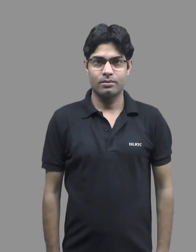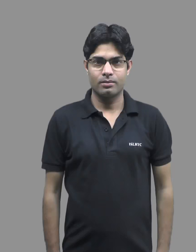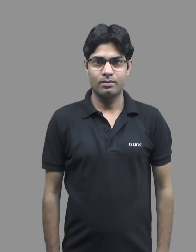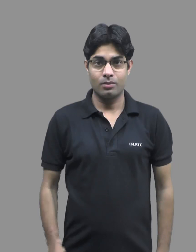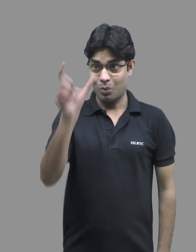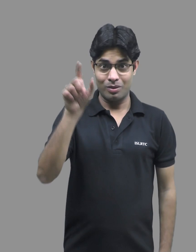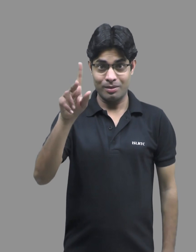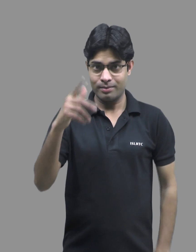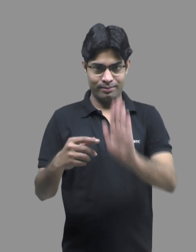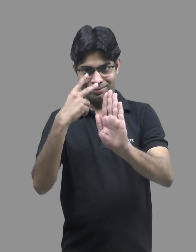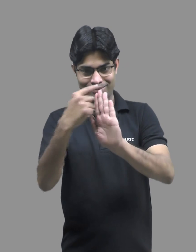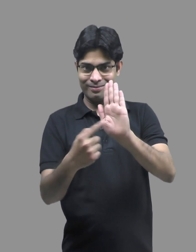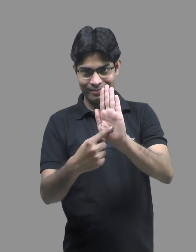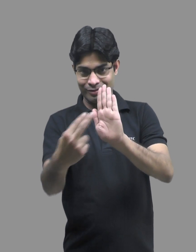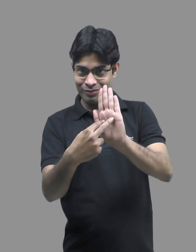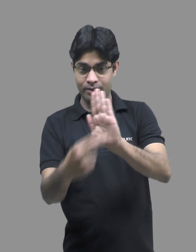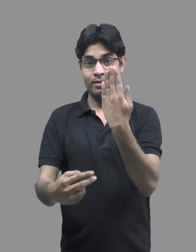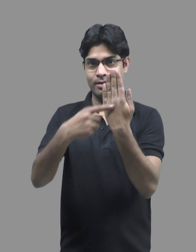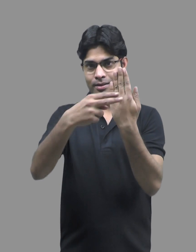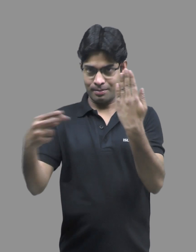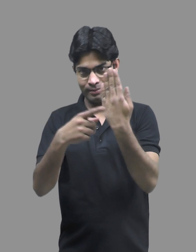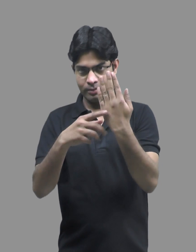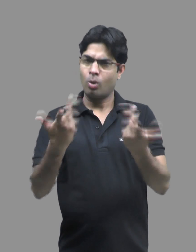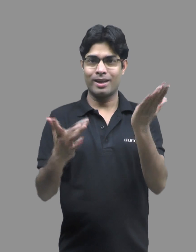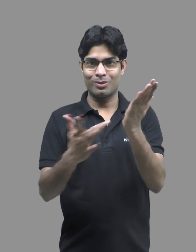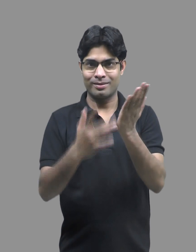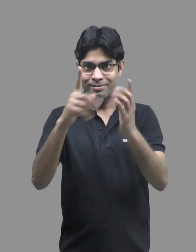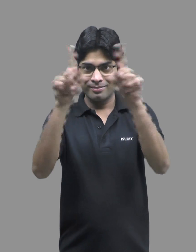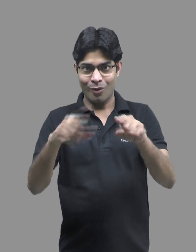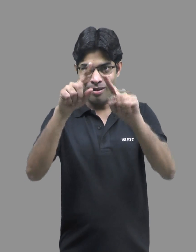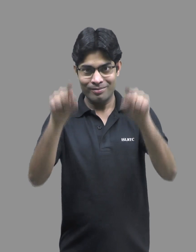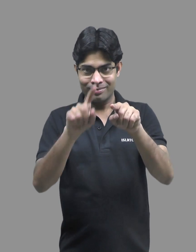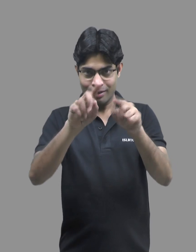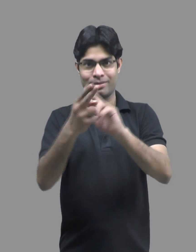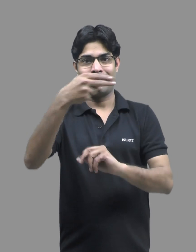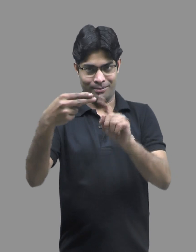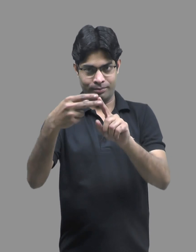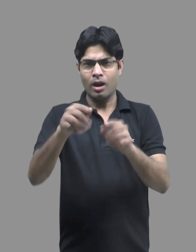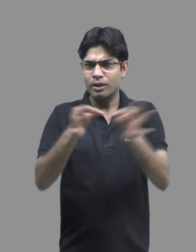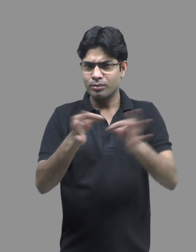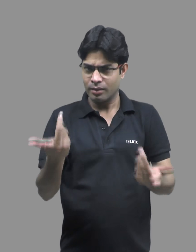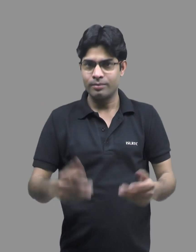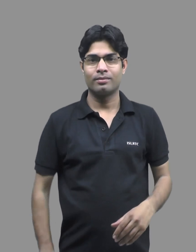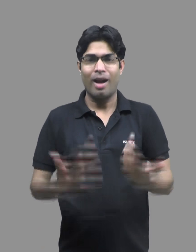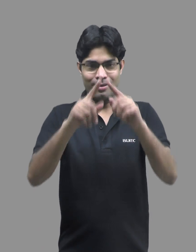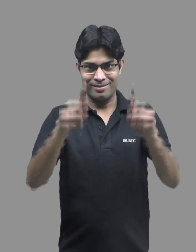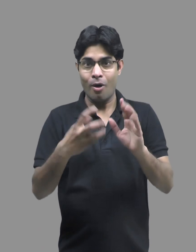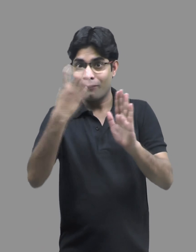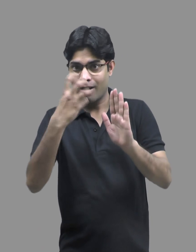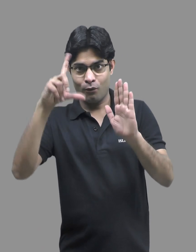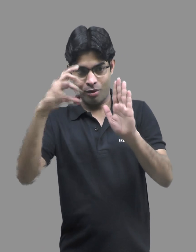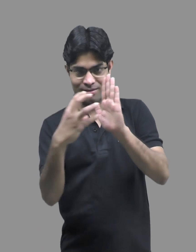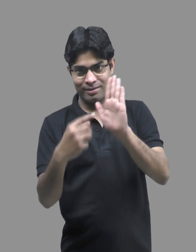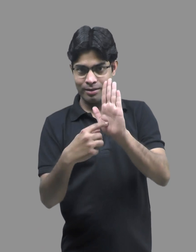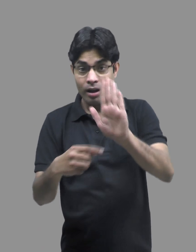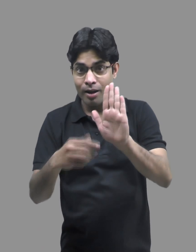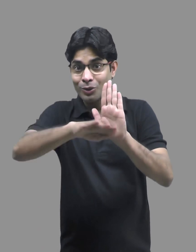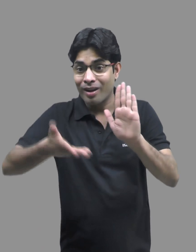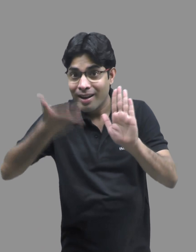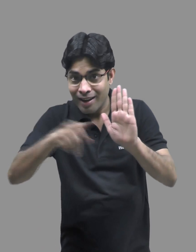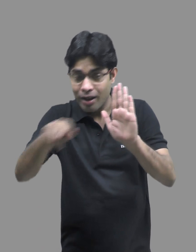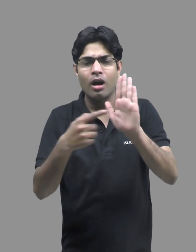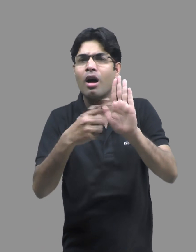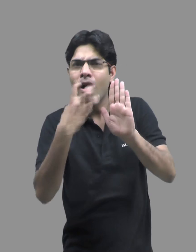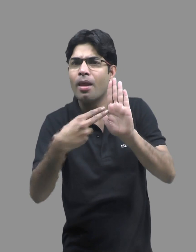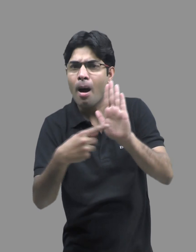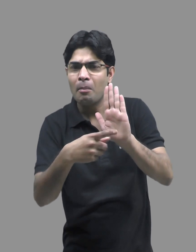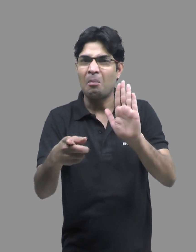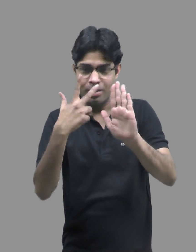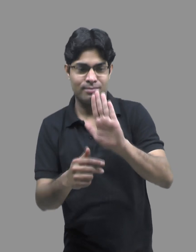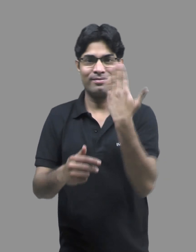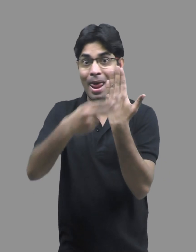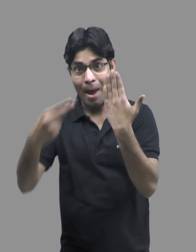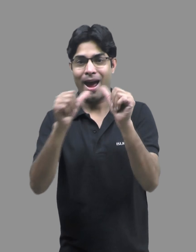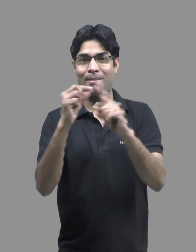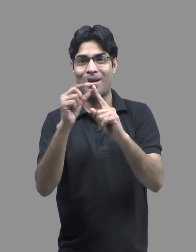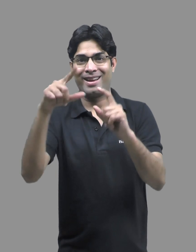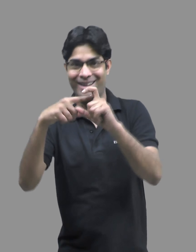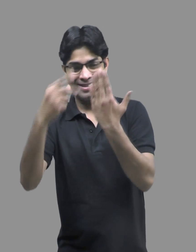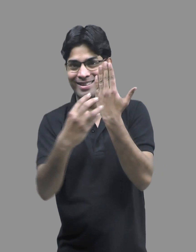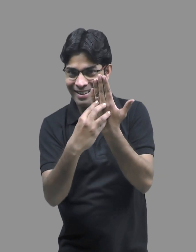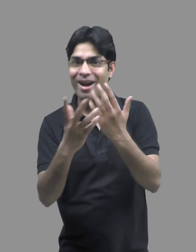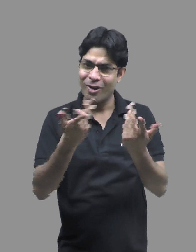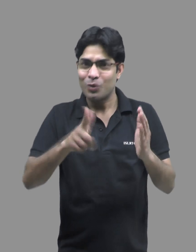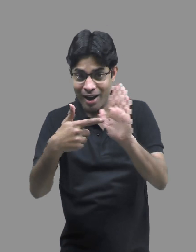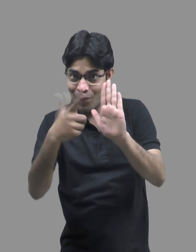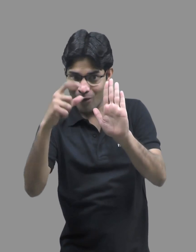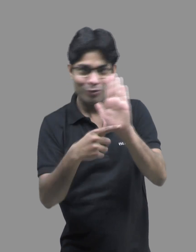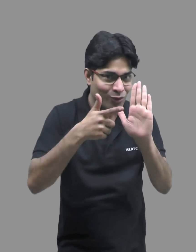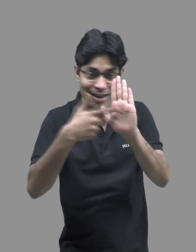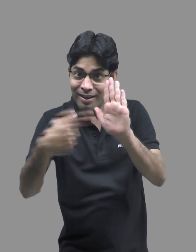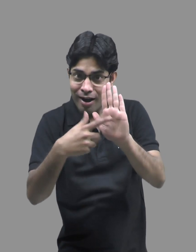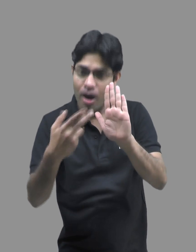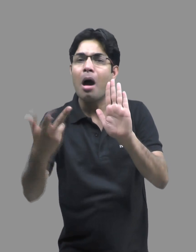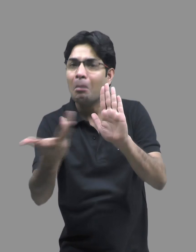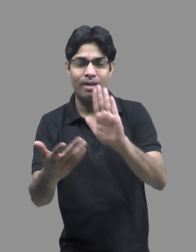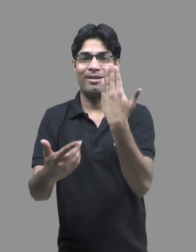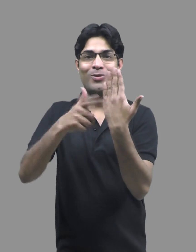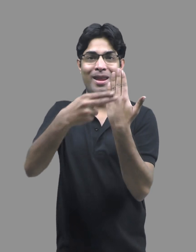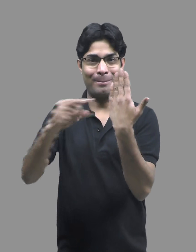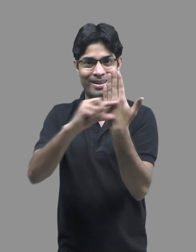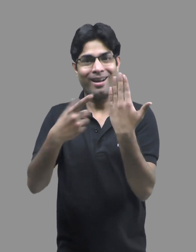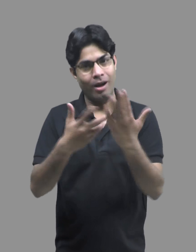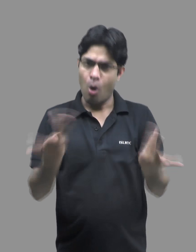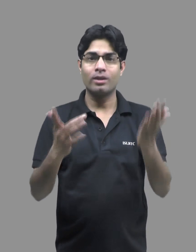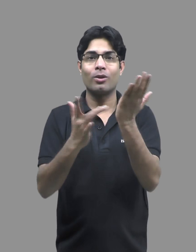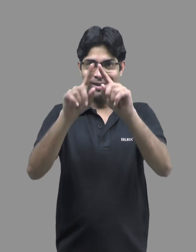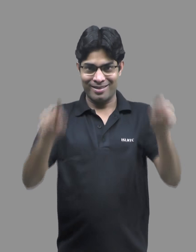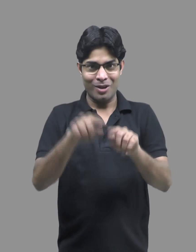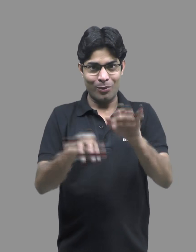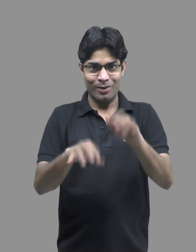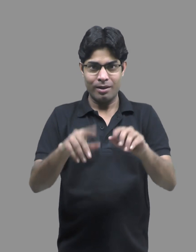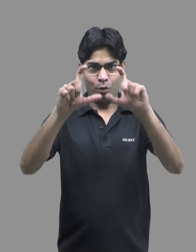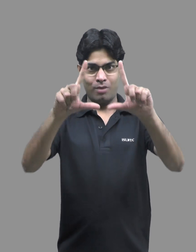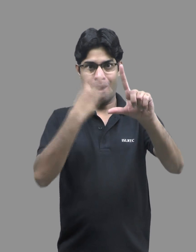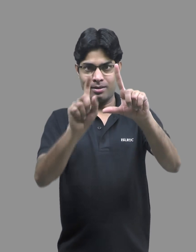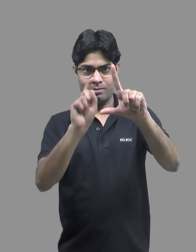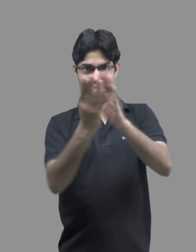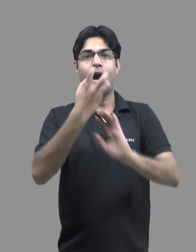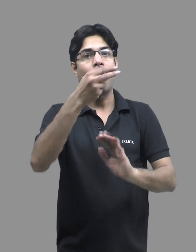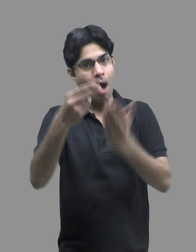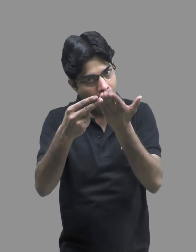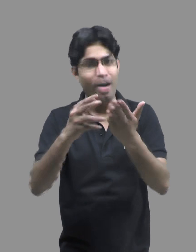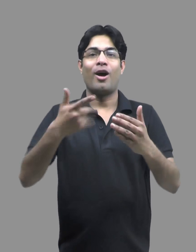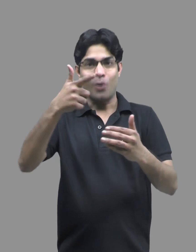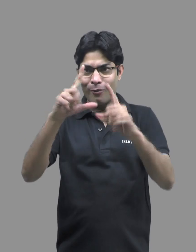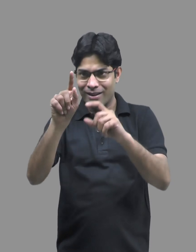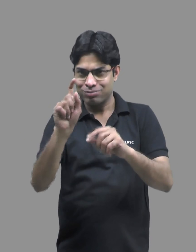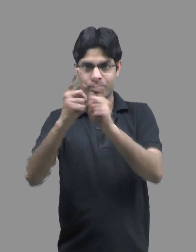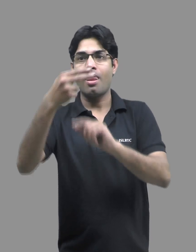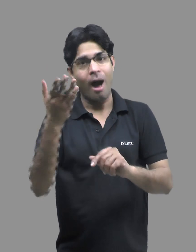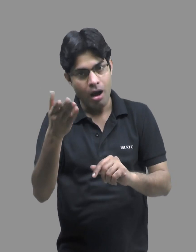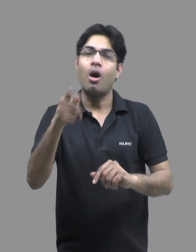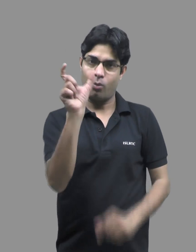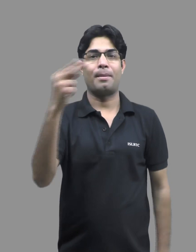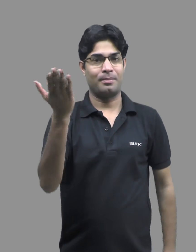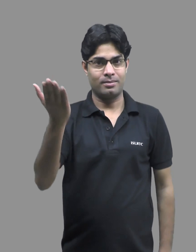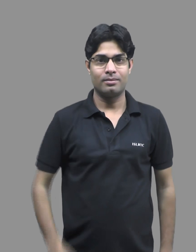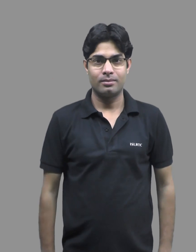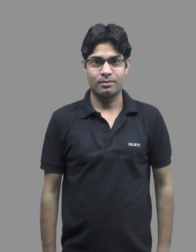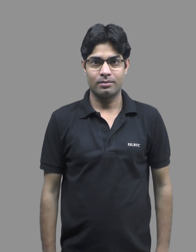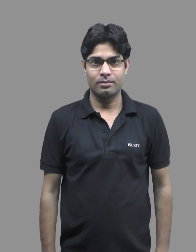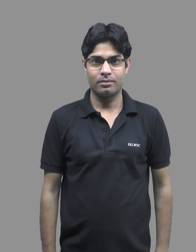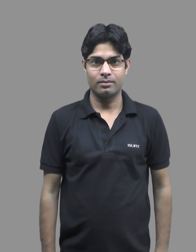Flash Cards